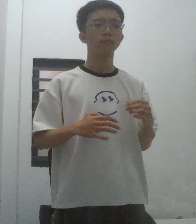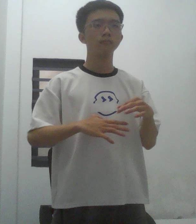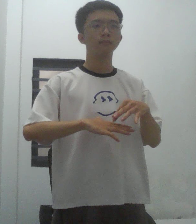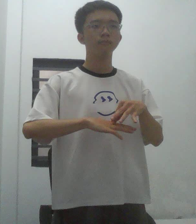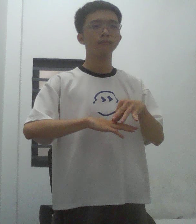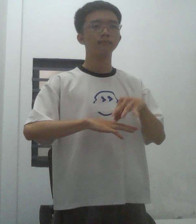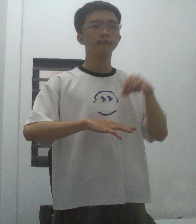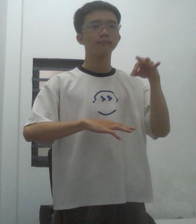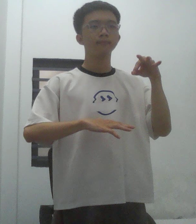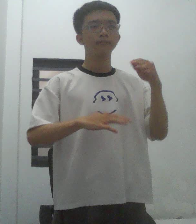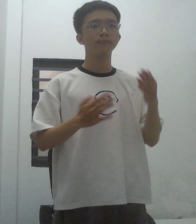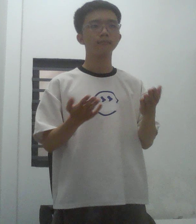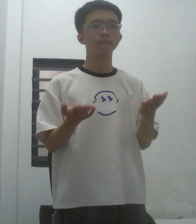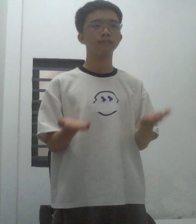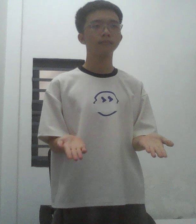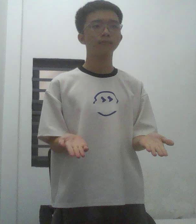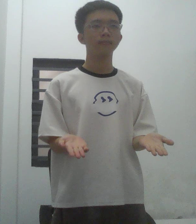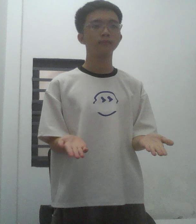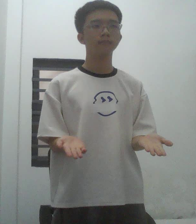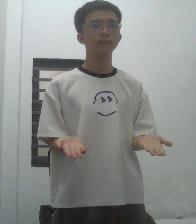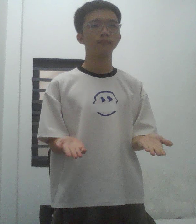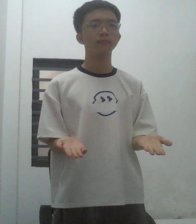tuan nay